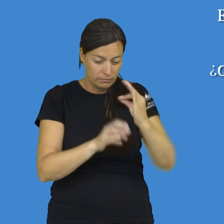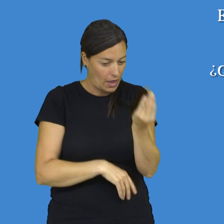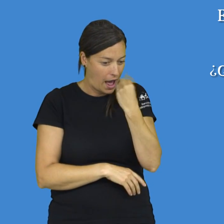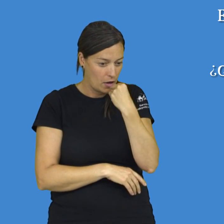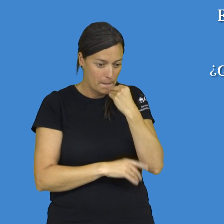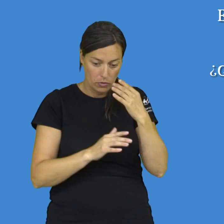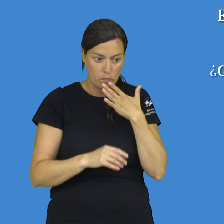comer